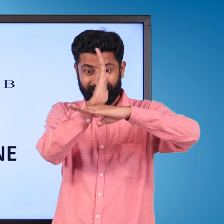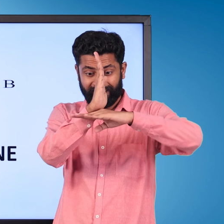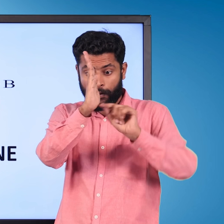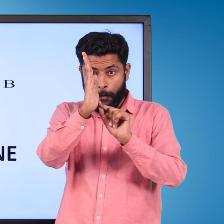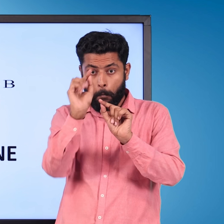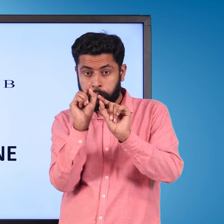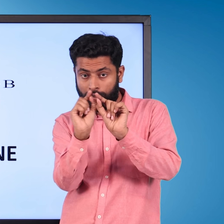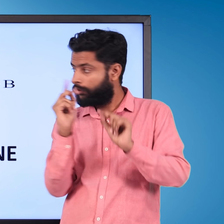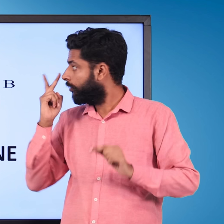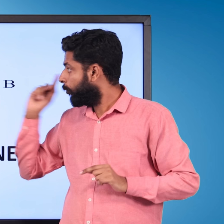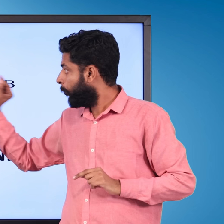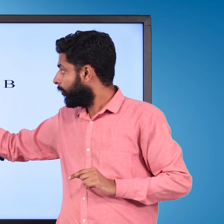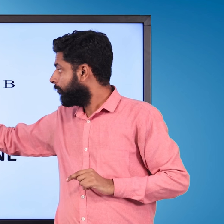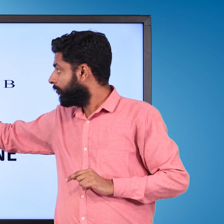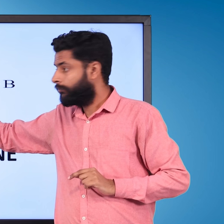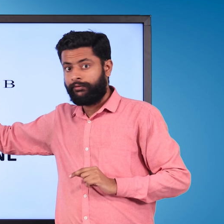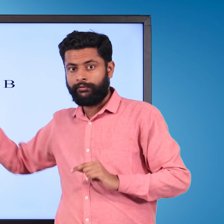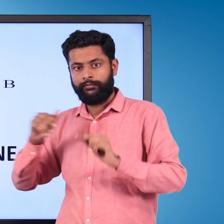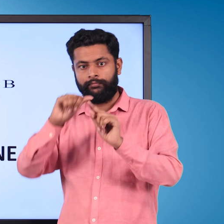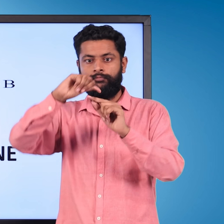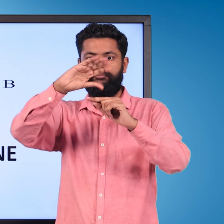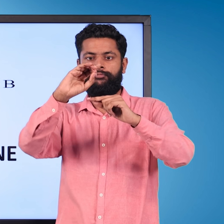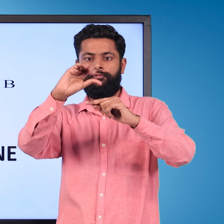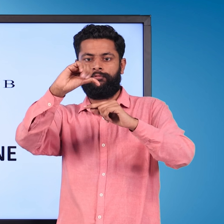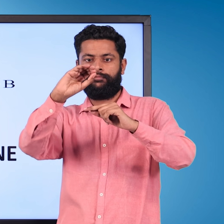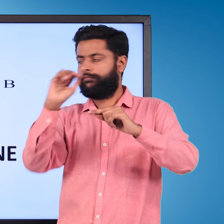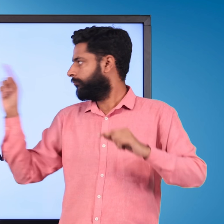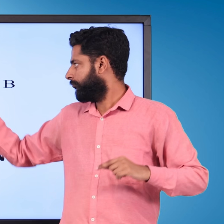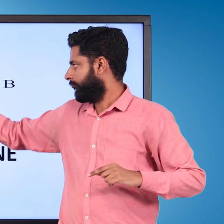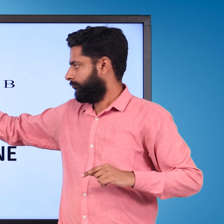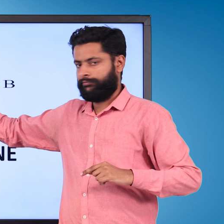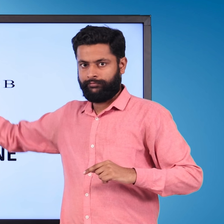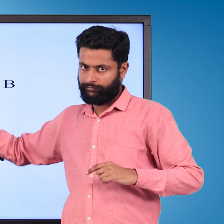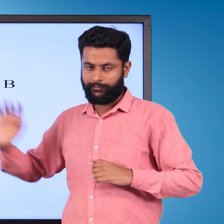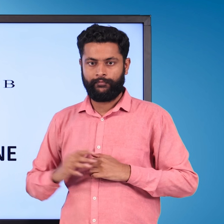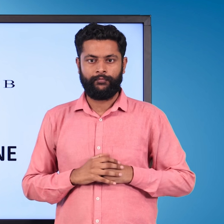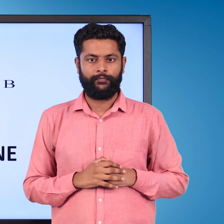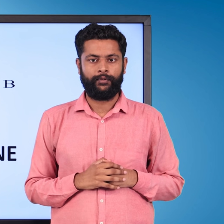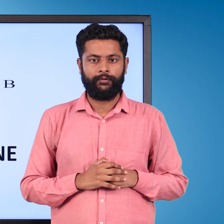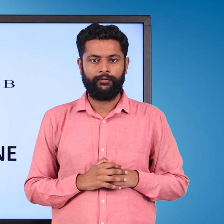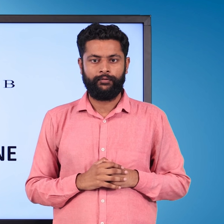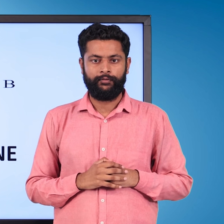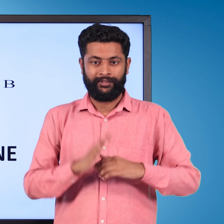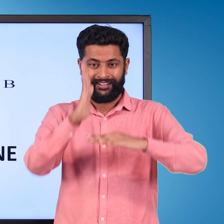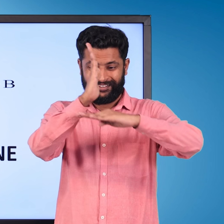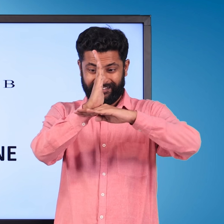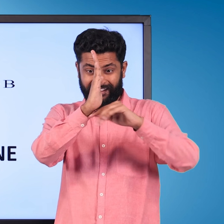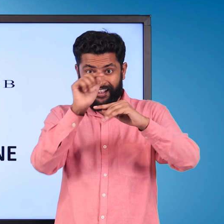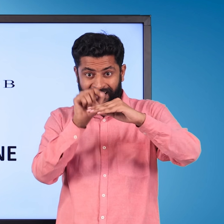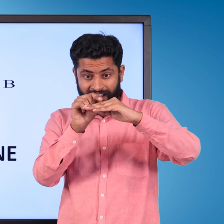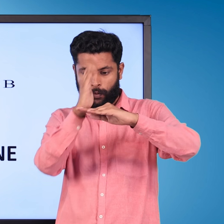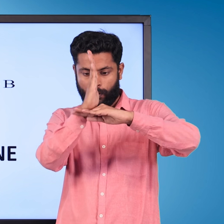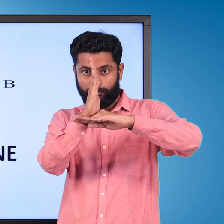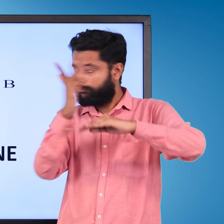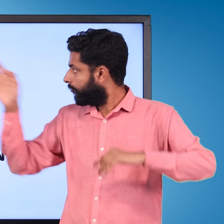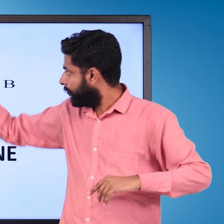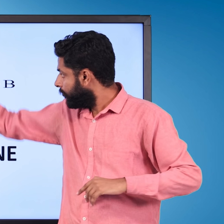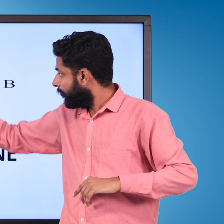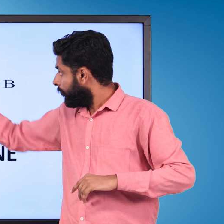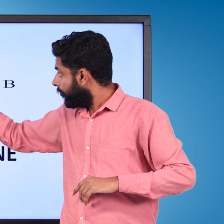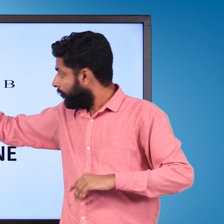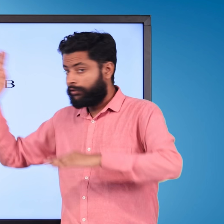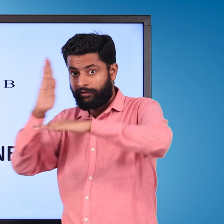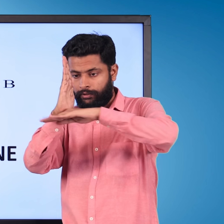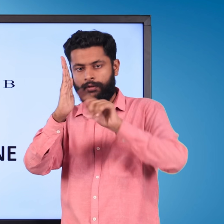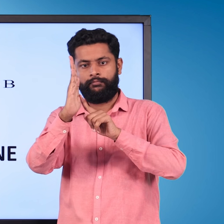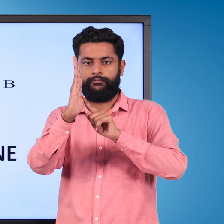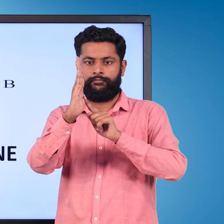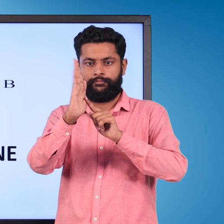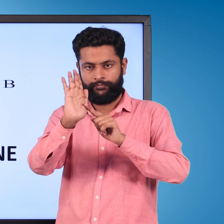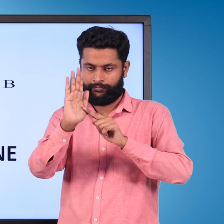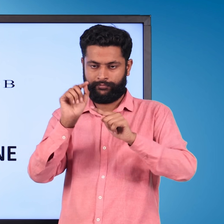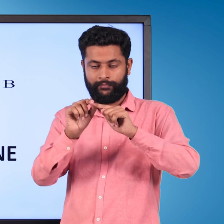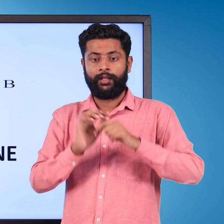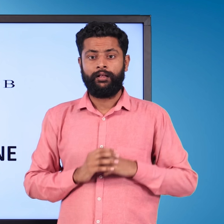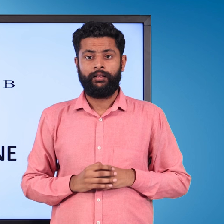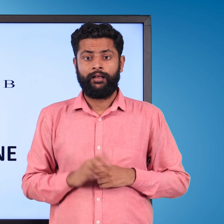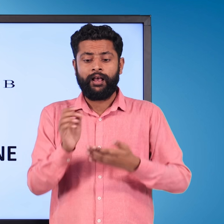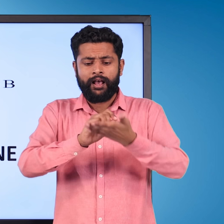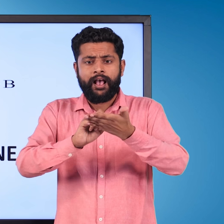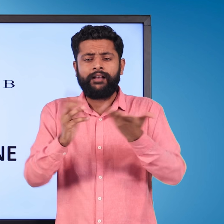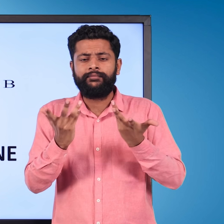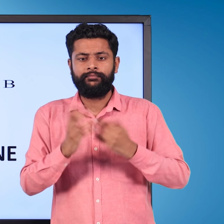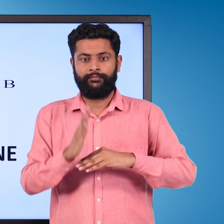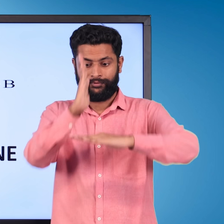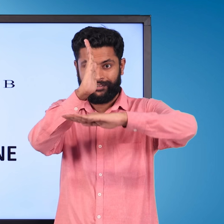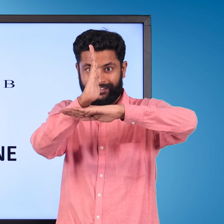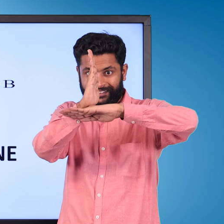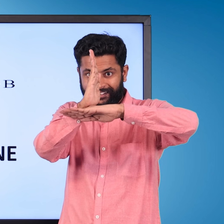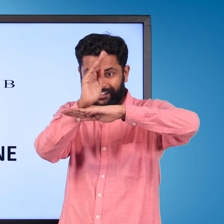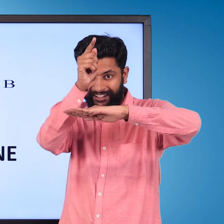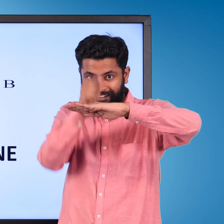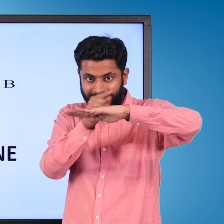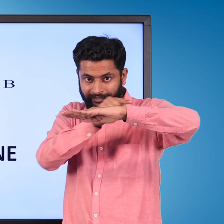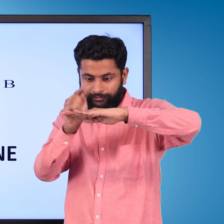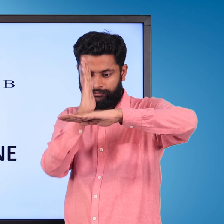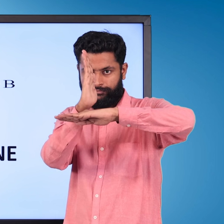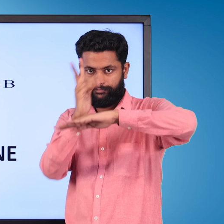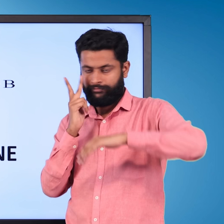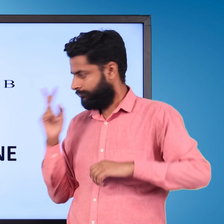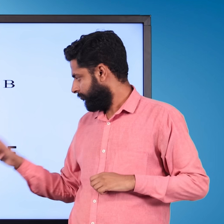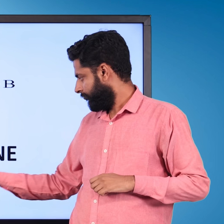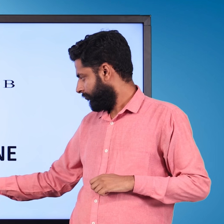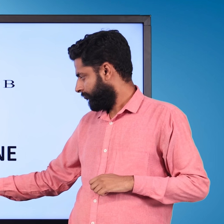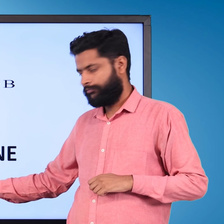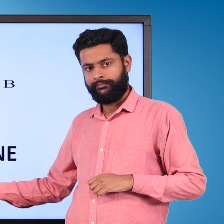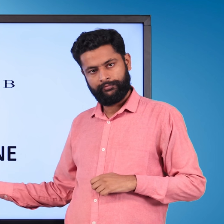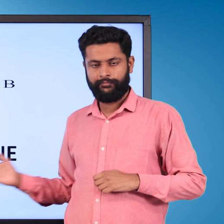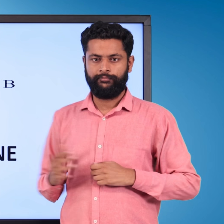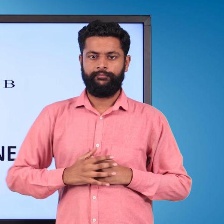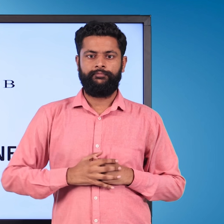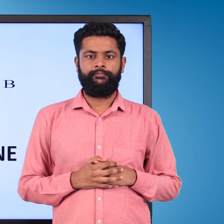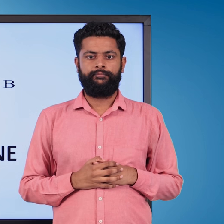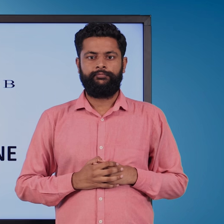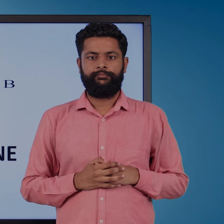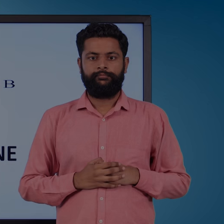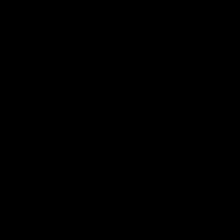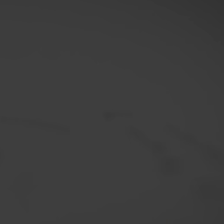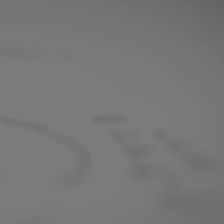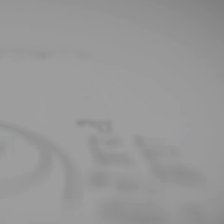if the angle between them is 90°. For example, in this figure, MN and AB are perpendicular because they intersect at M and form a right angle.